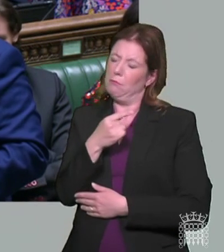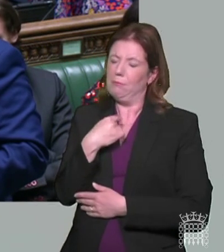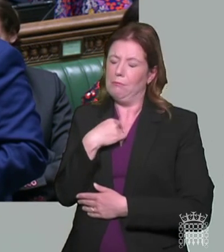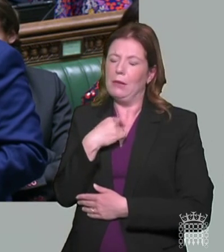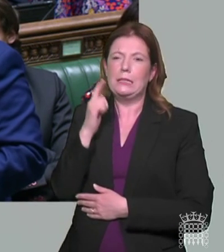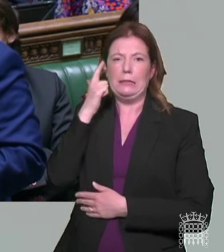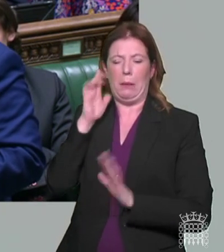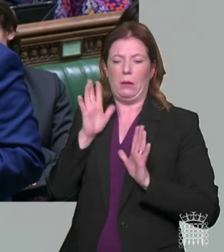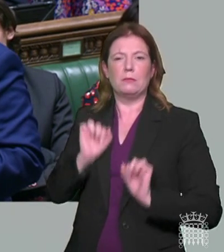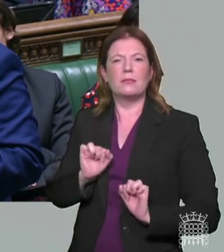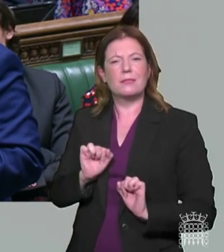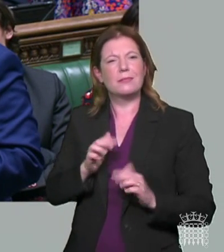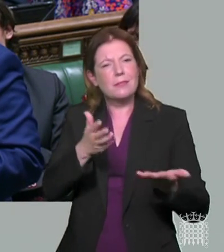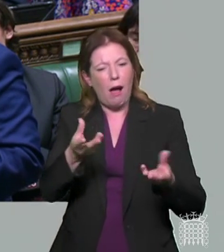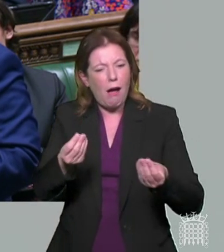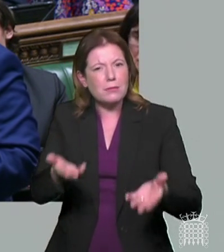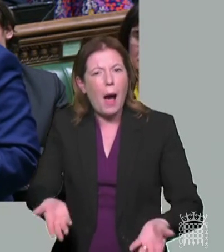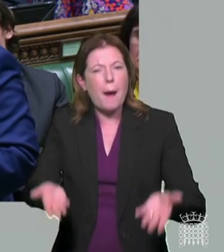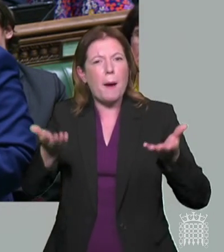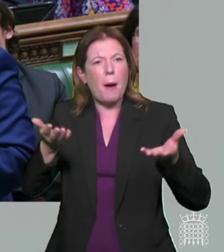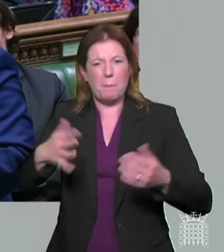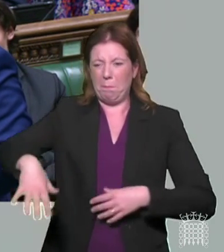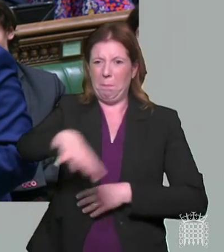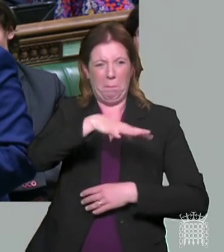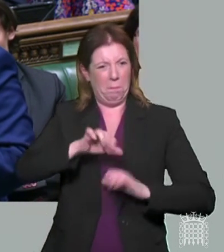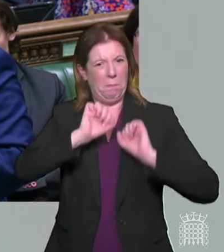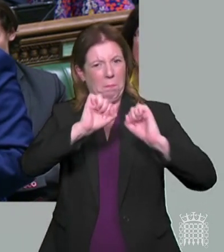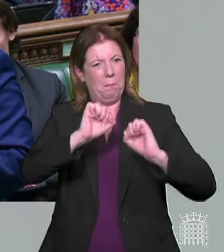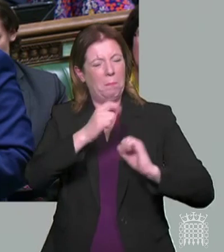This is the cost of living crisis from Westminster.